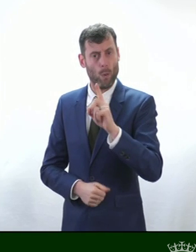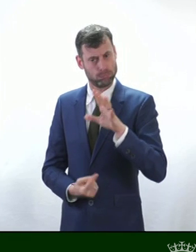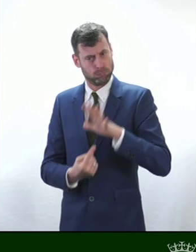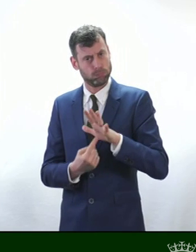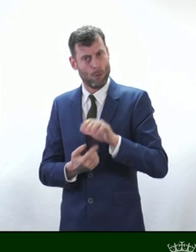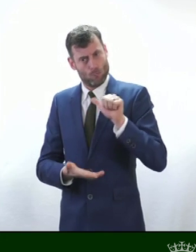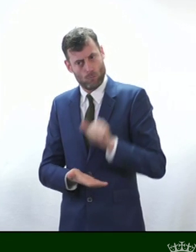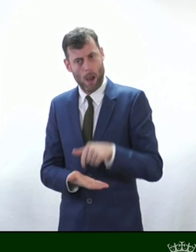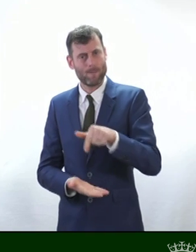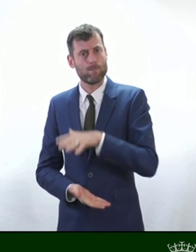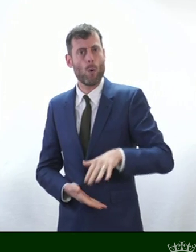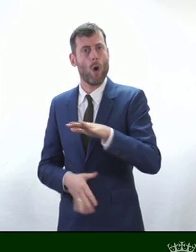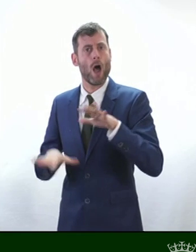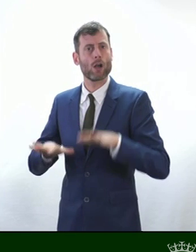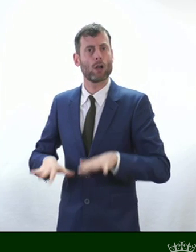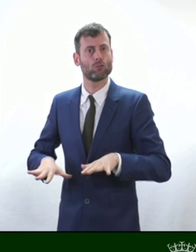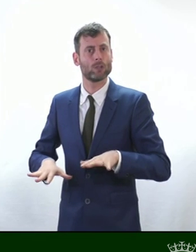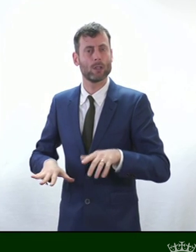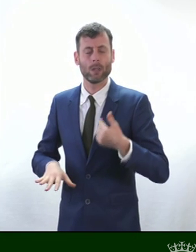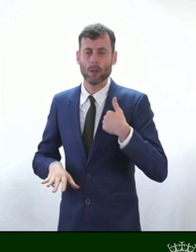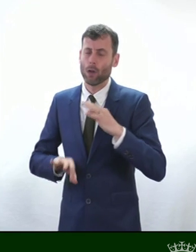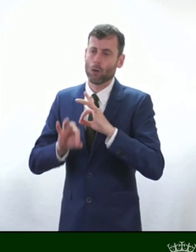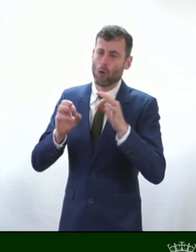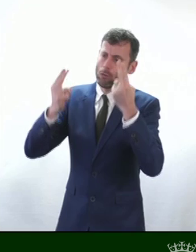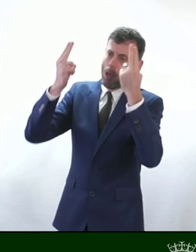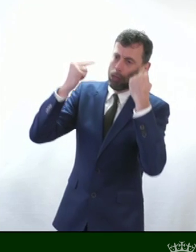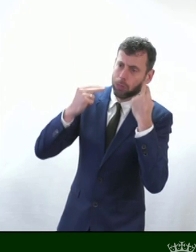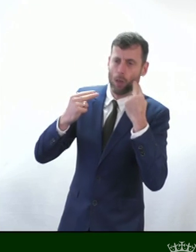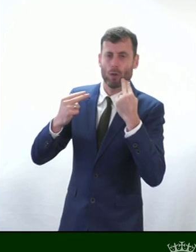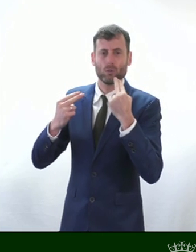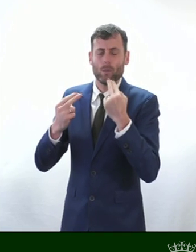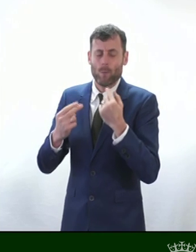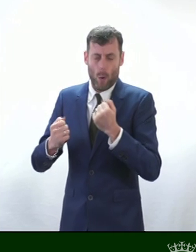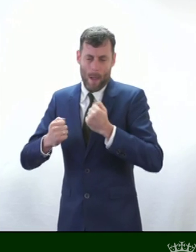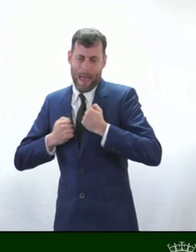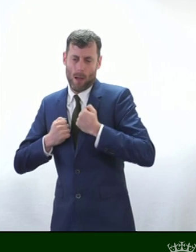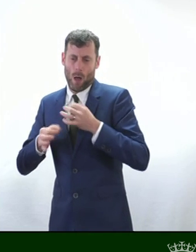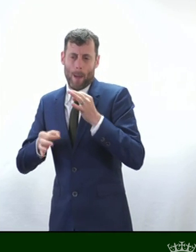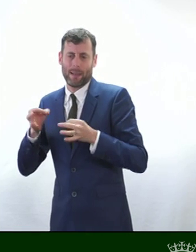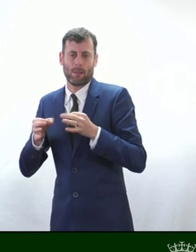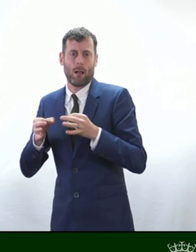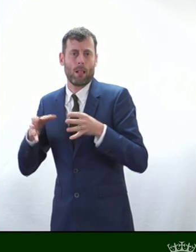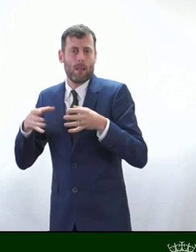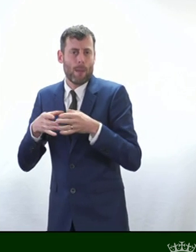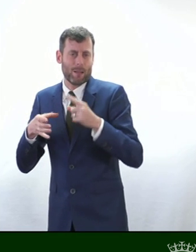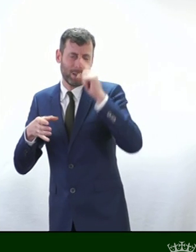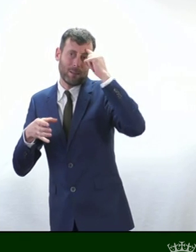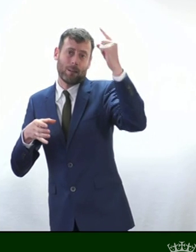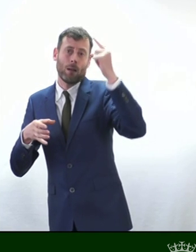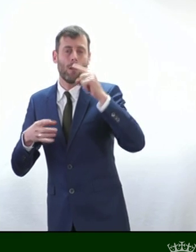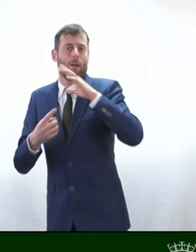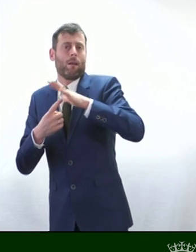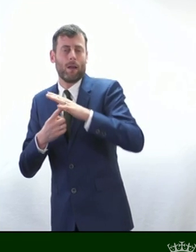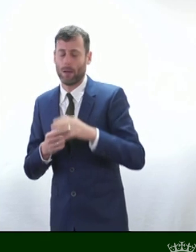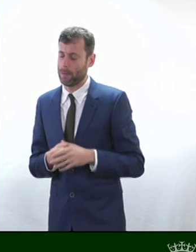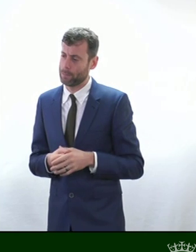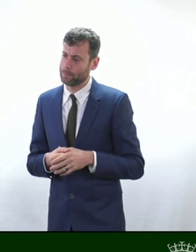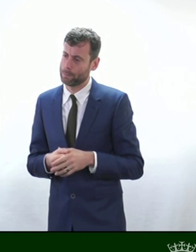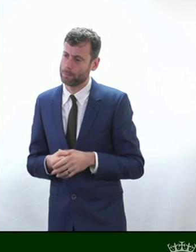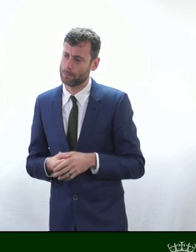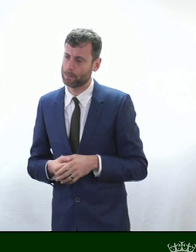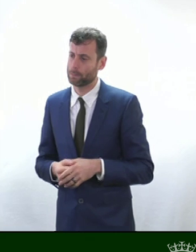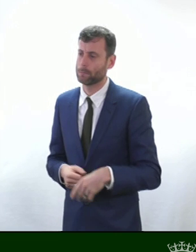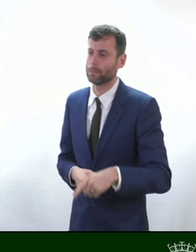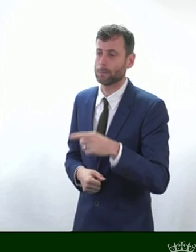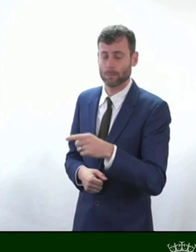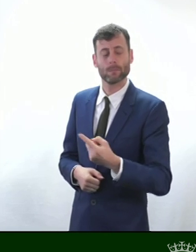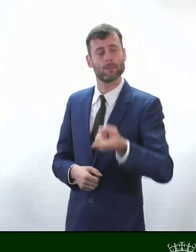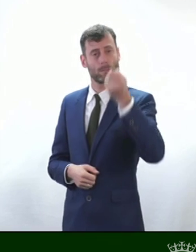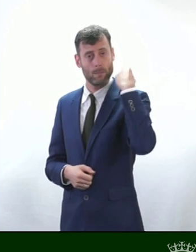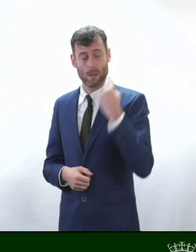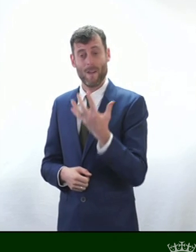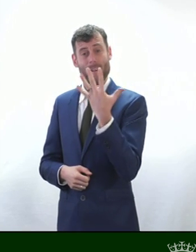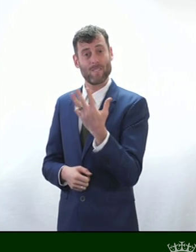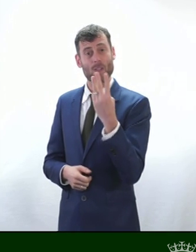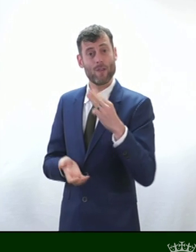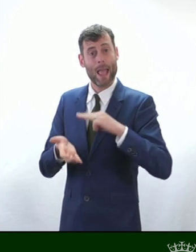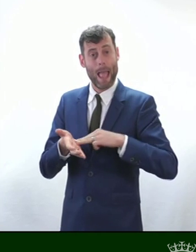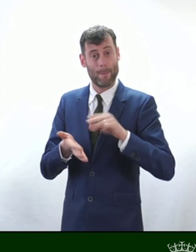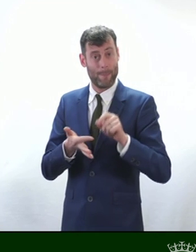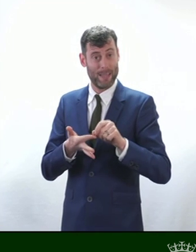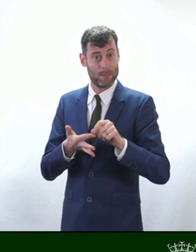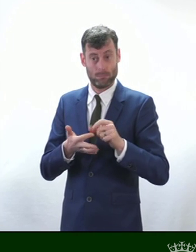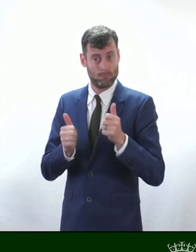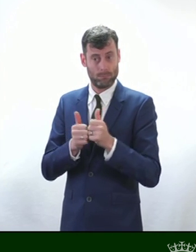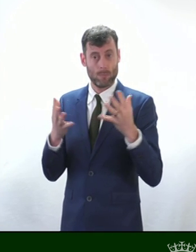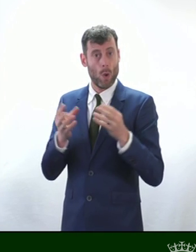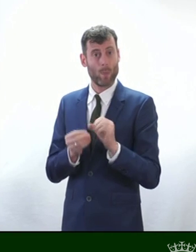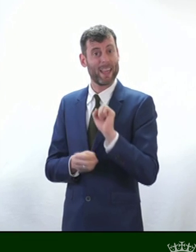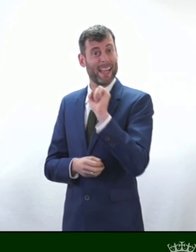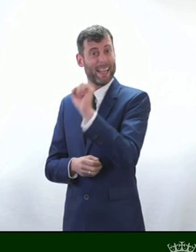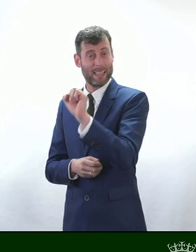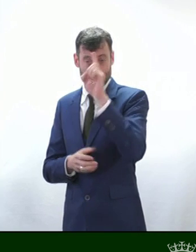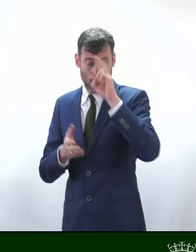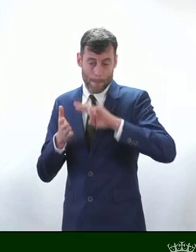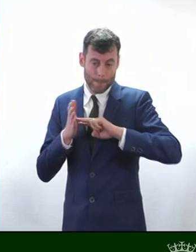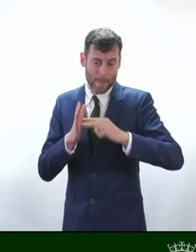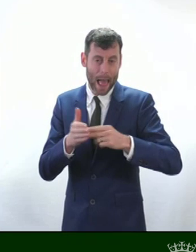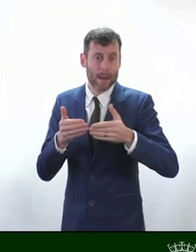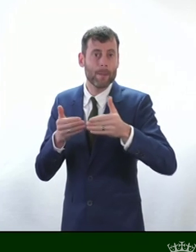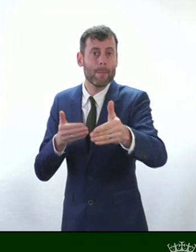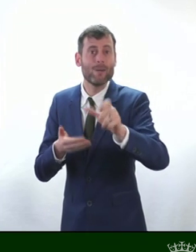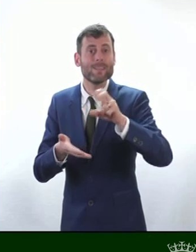This is about leadership. The Prime Minister has done 15 U-turns, he has had five different plans on covid, and last week 53 of his own MPs voted against him, so if I were him I would not talk about leadership.